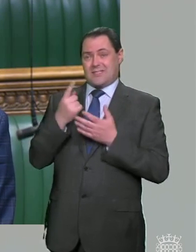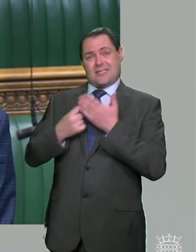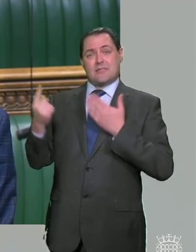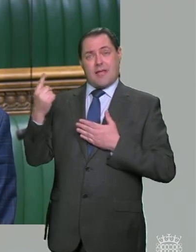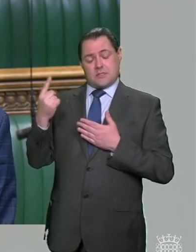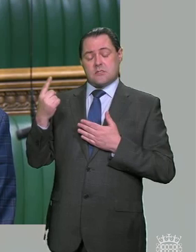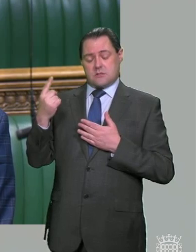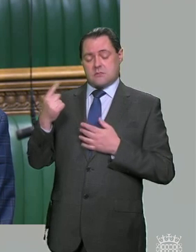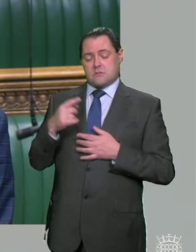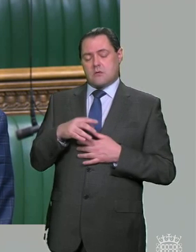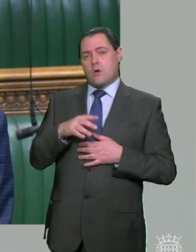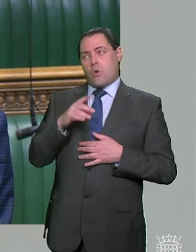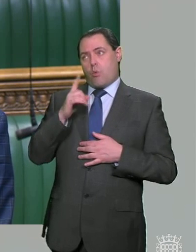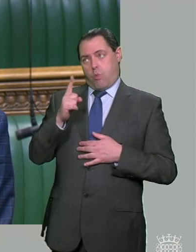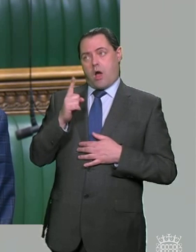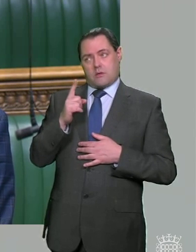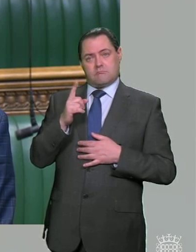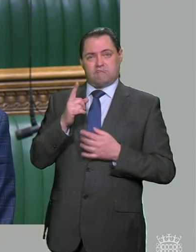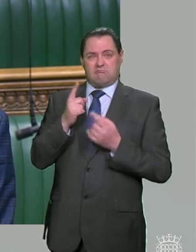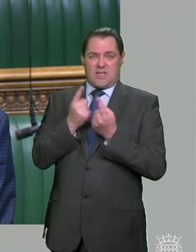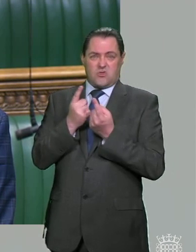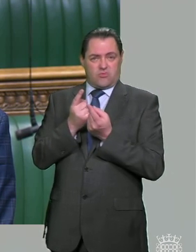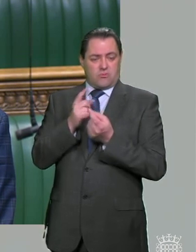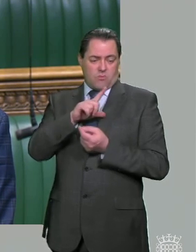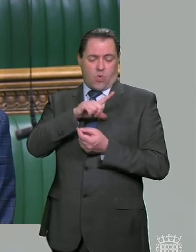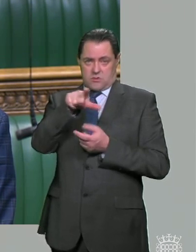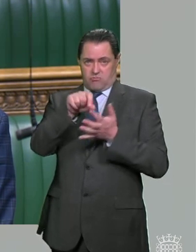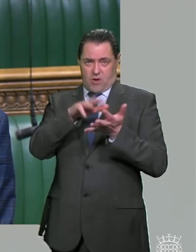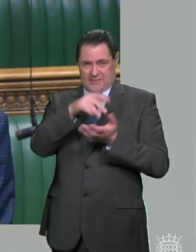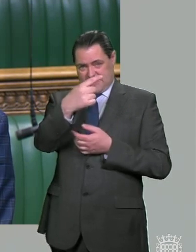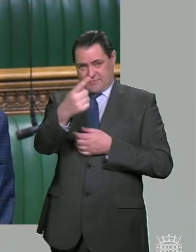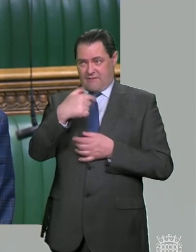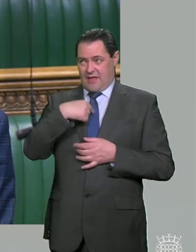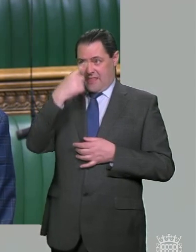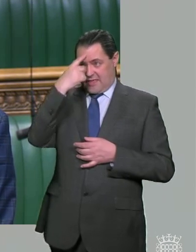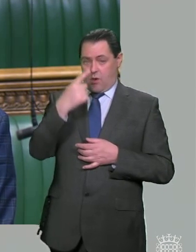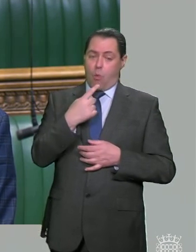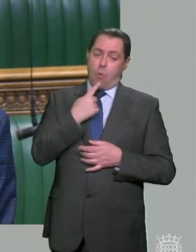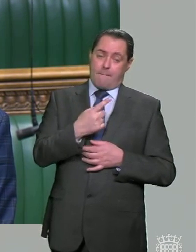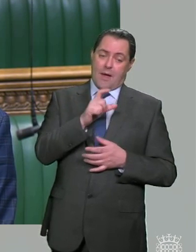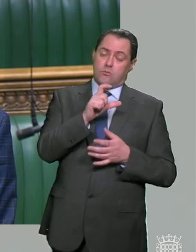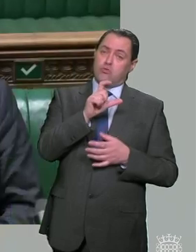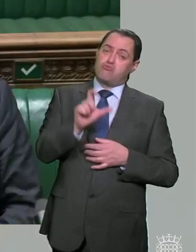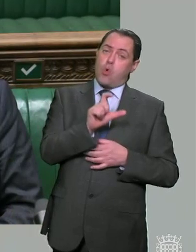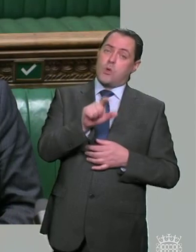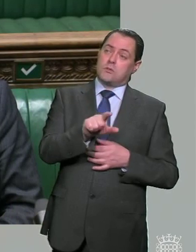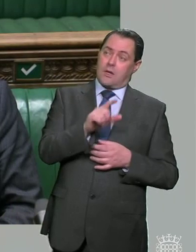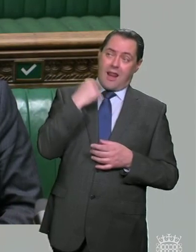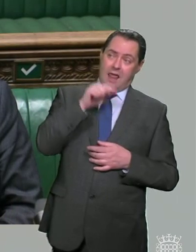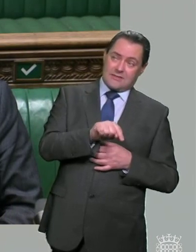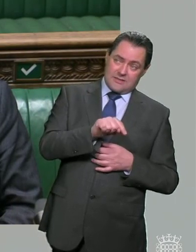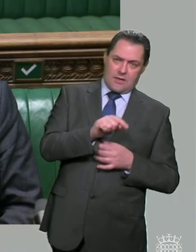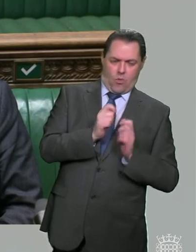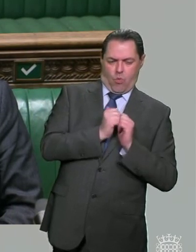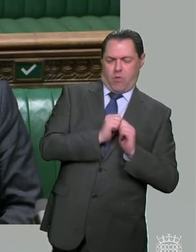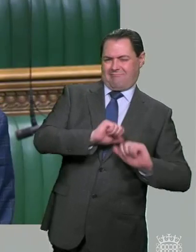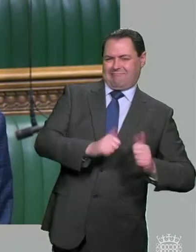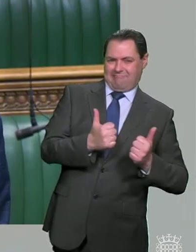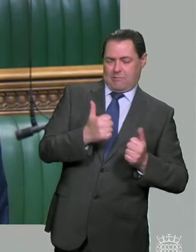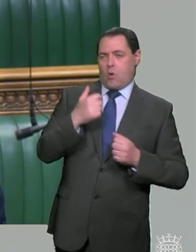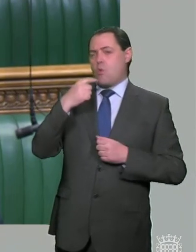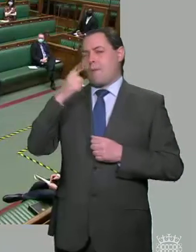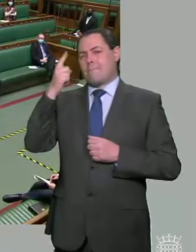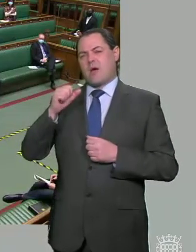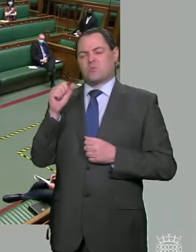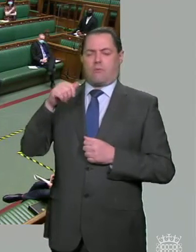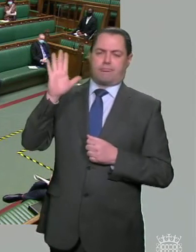Does he agree that one factor is the fact that we have been lumbered with a Prime Minister who thinks that £1 spent in Croydon is of more value to the country than £1 spent in Strathclyde?